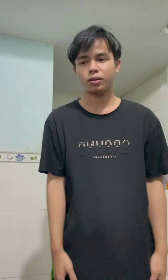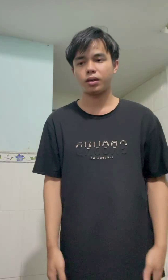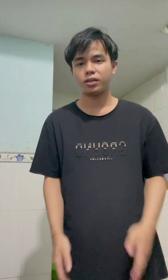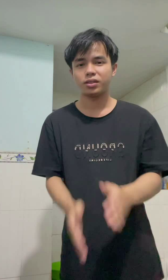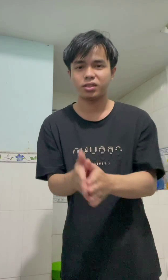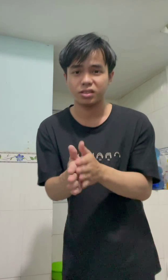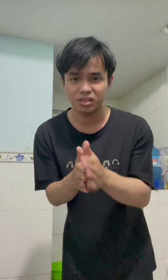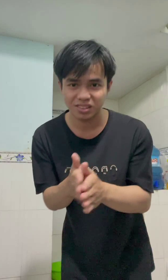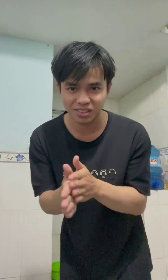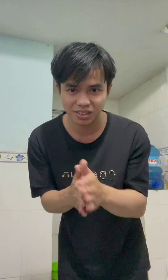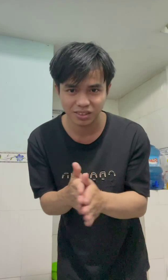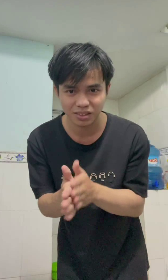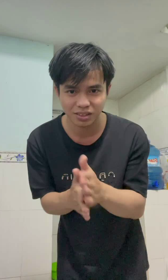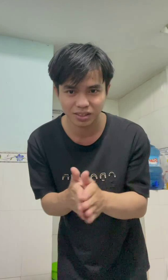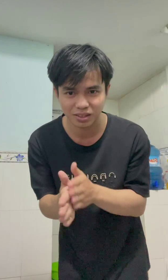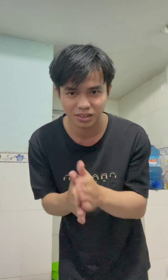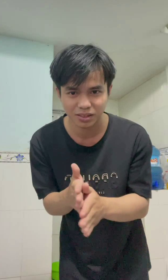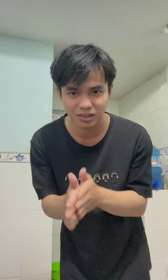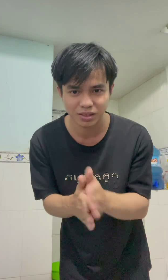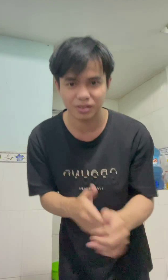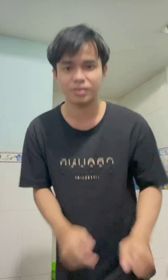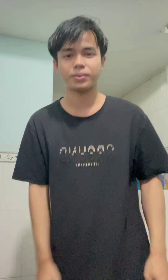hung thu